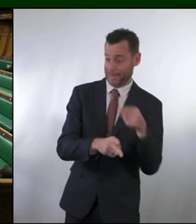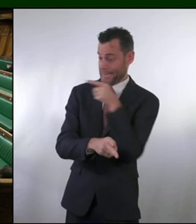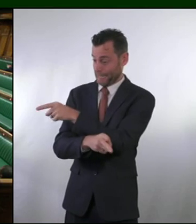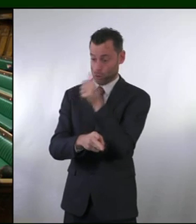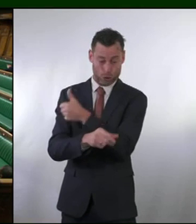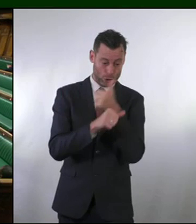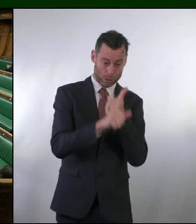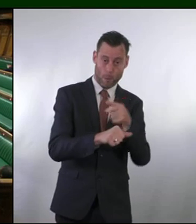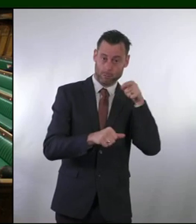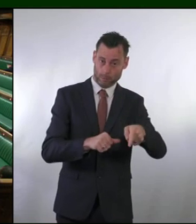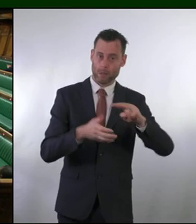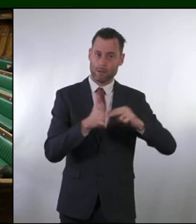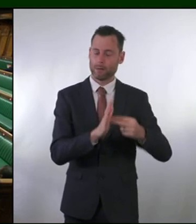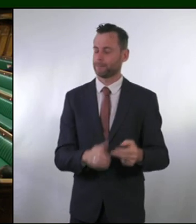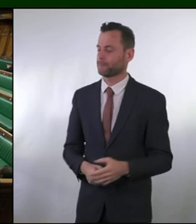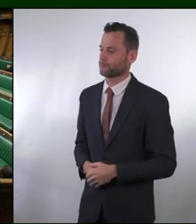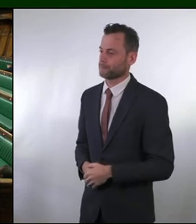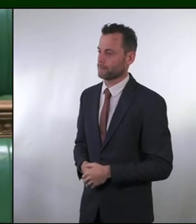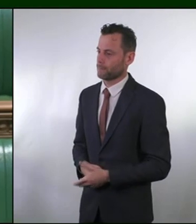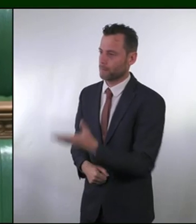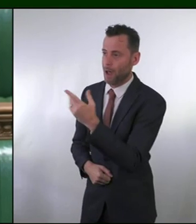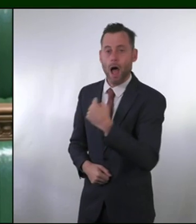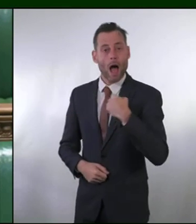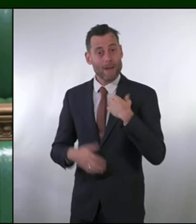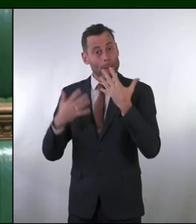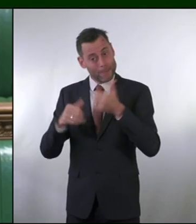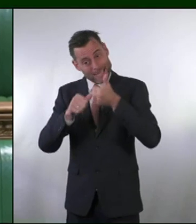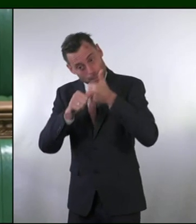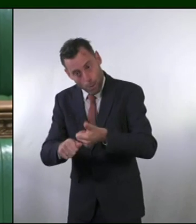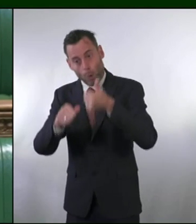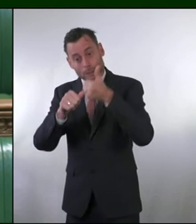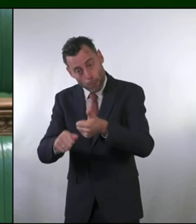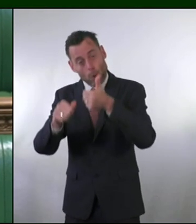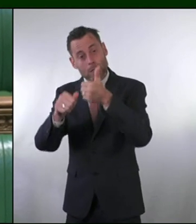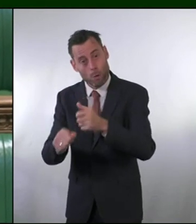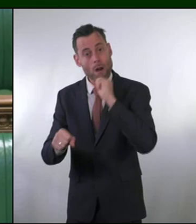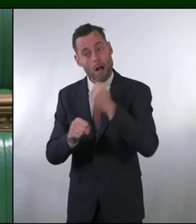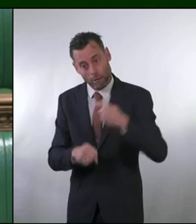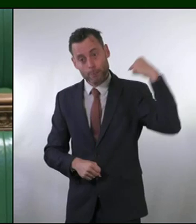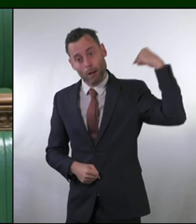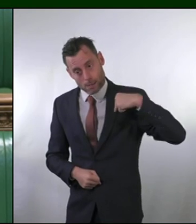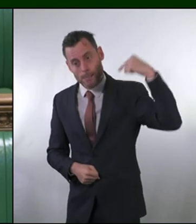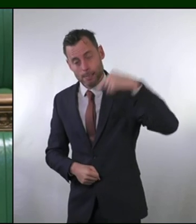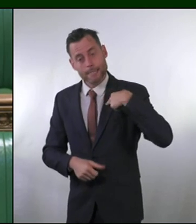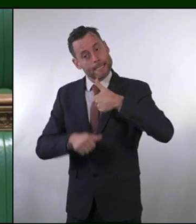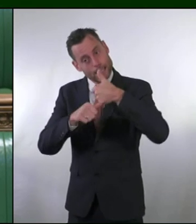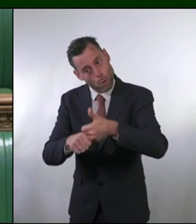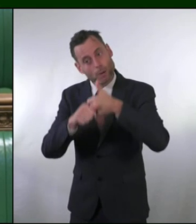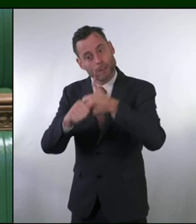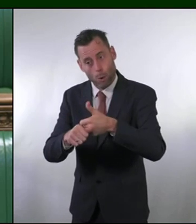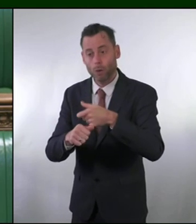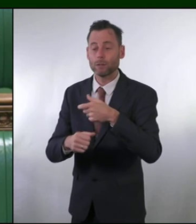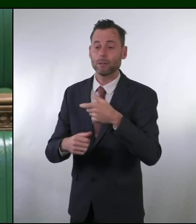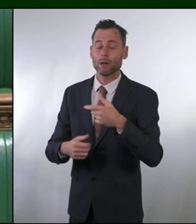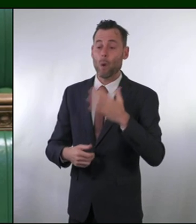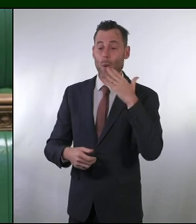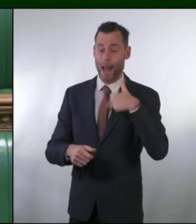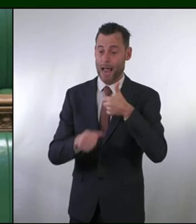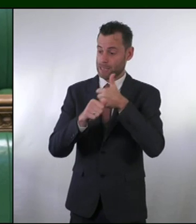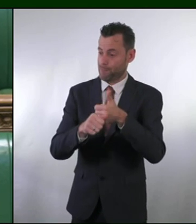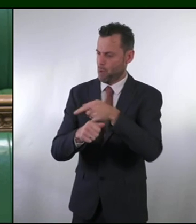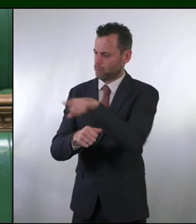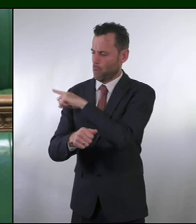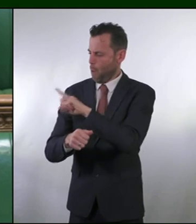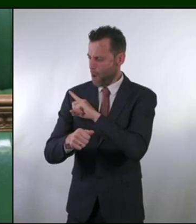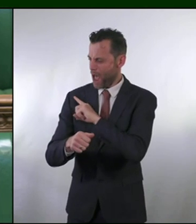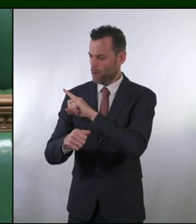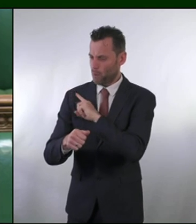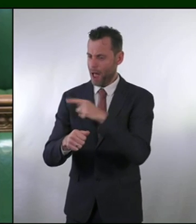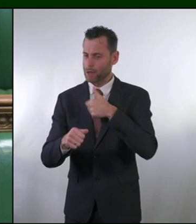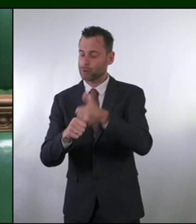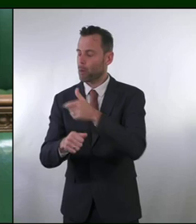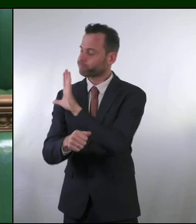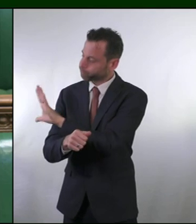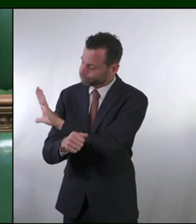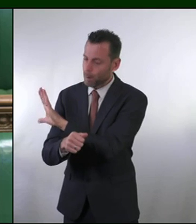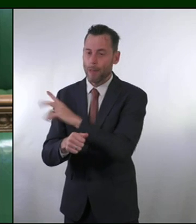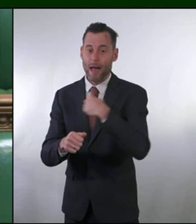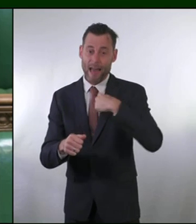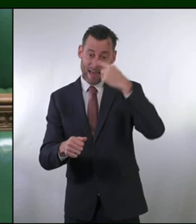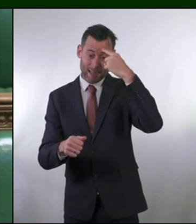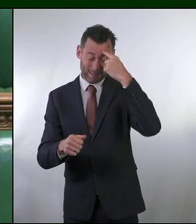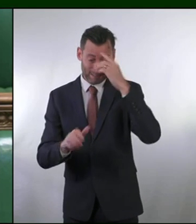I have supported the Government on all their measures so far, and I have taken criticism on it, but I think this measure is wrong and a circuit breaker is in the national interest.